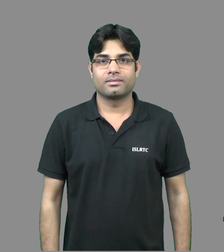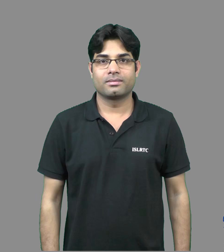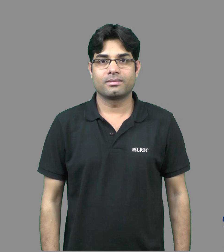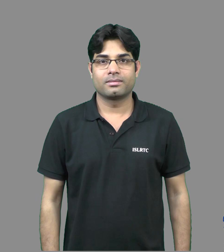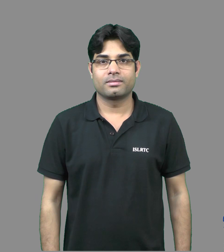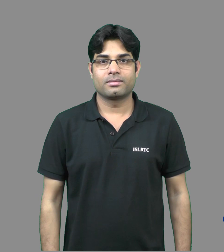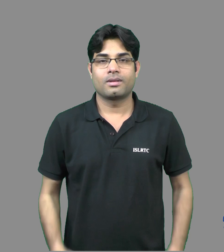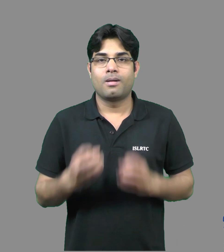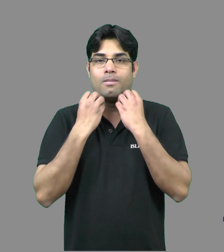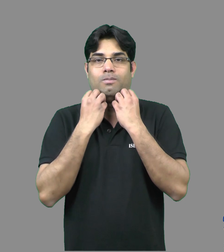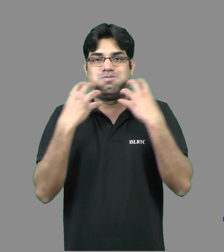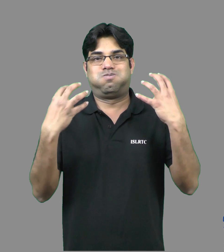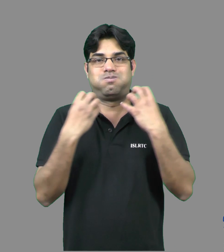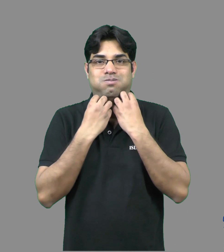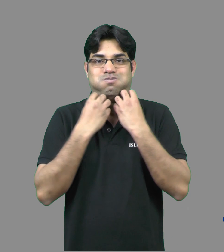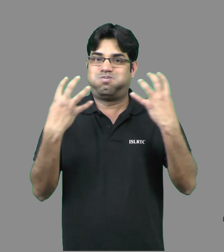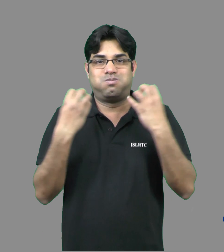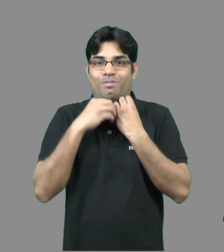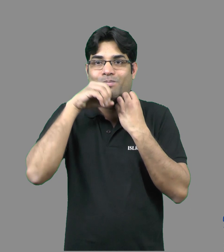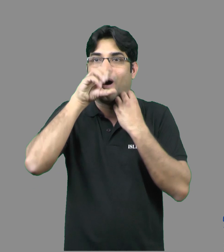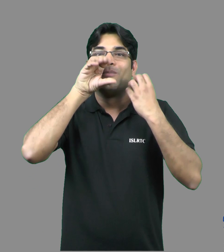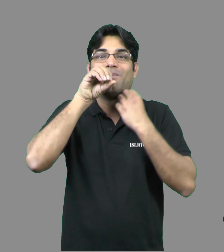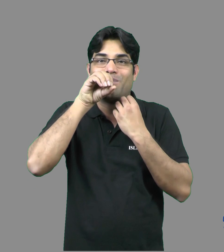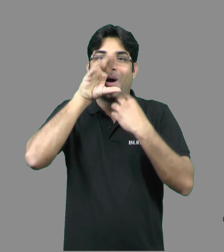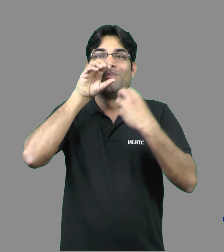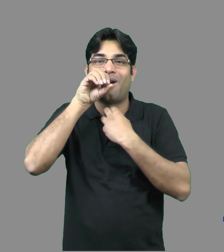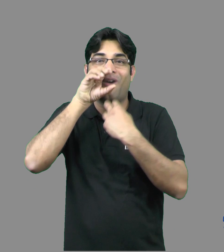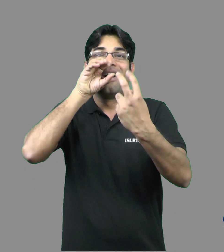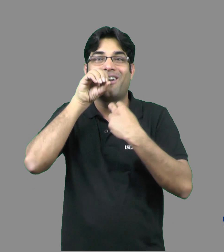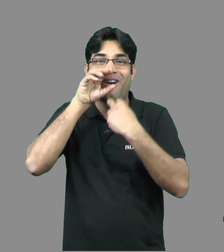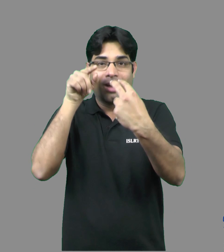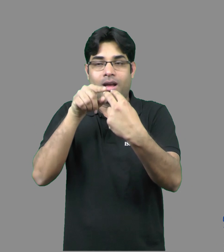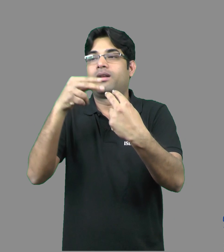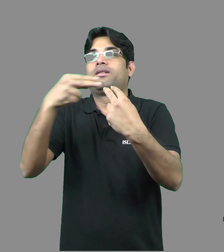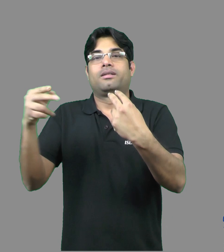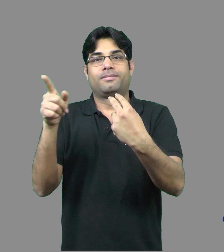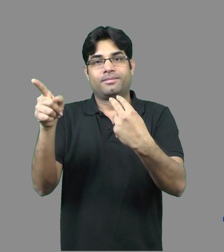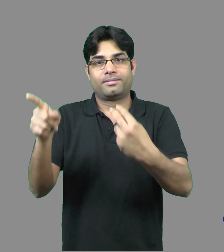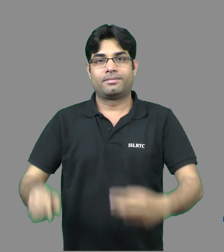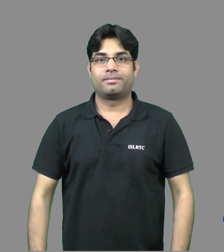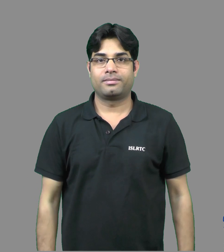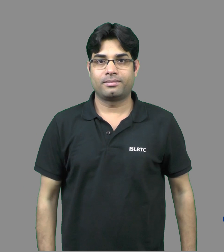Croak Ribbit (Frog)